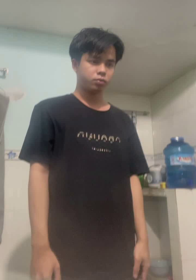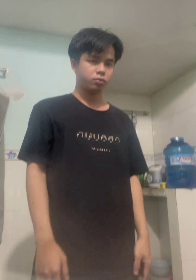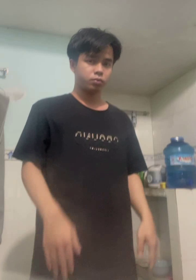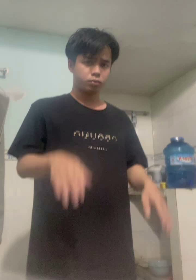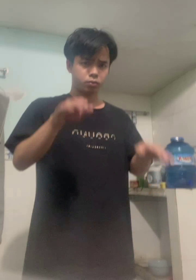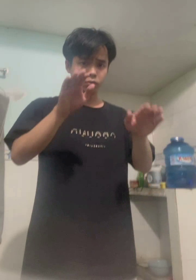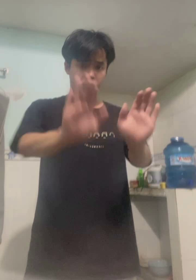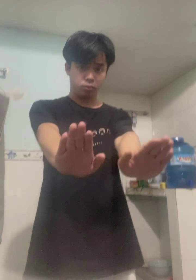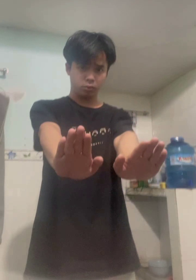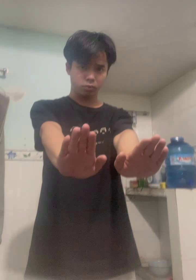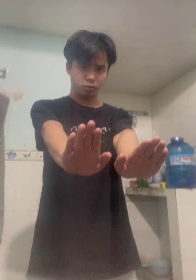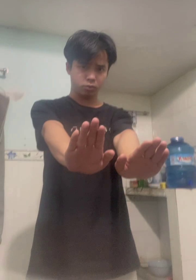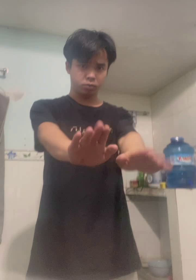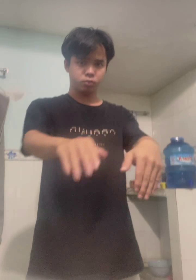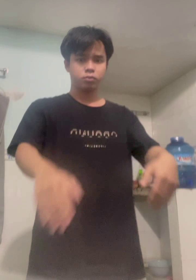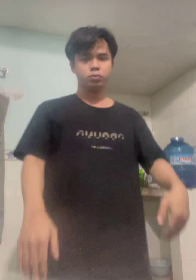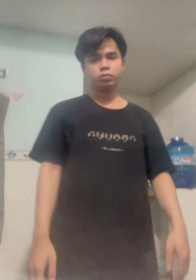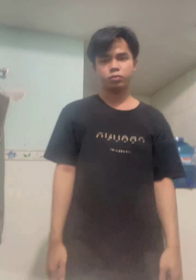dung lai